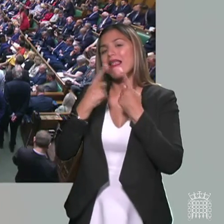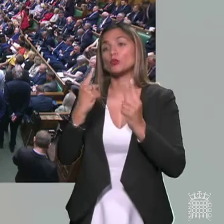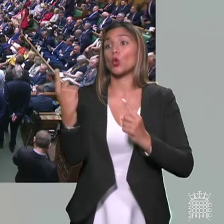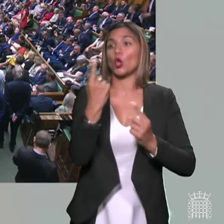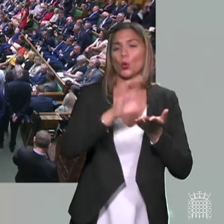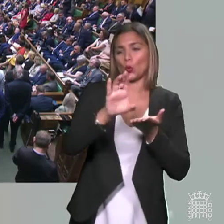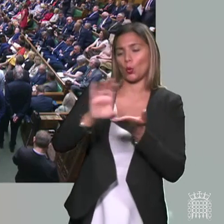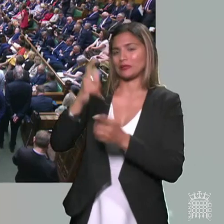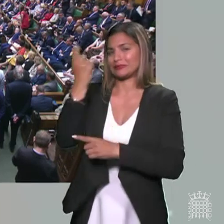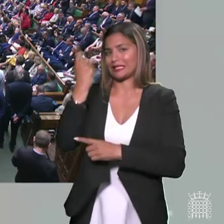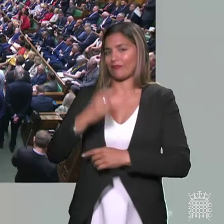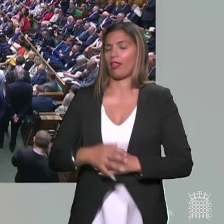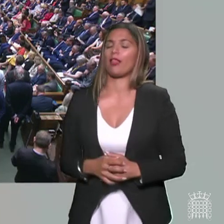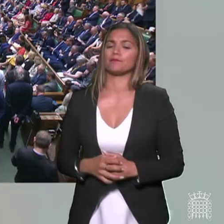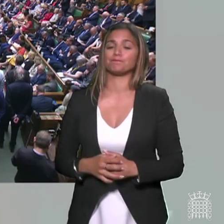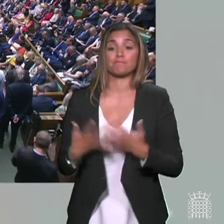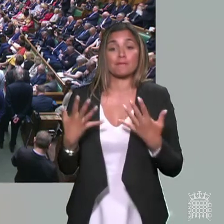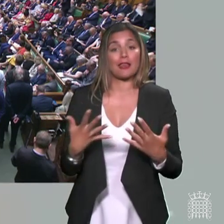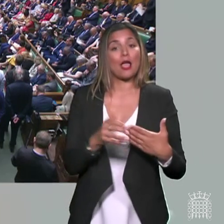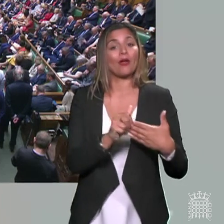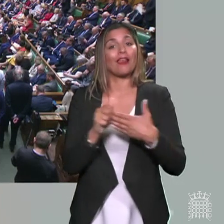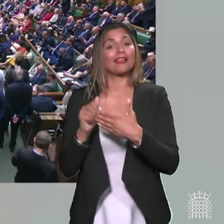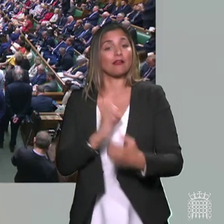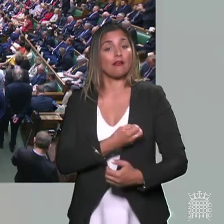We now come to the Leader of the Opposition, Keir Starmer.